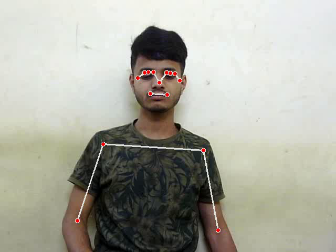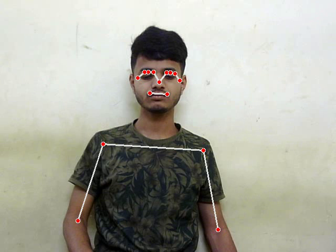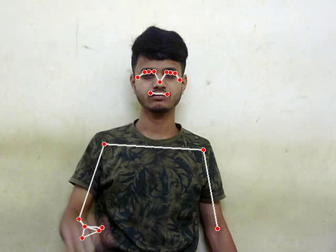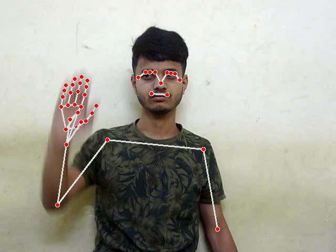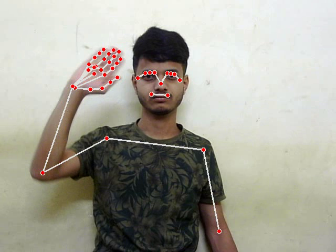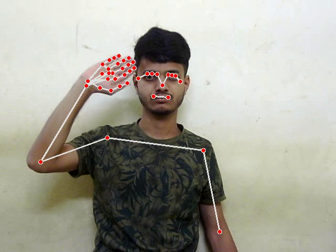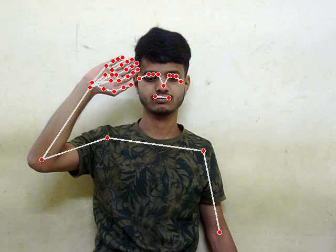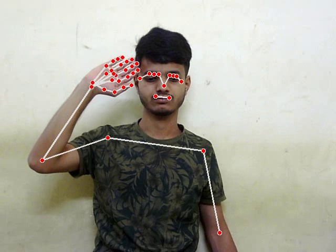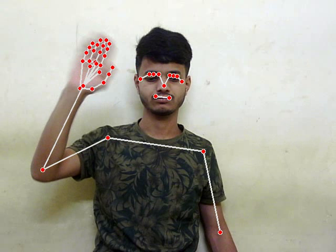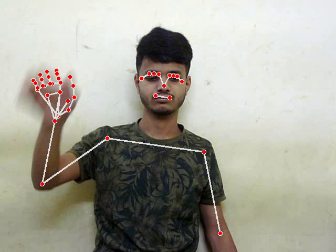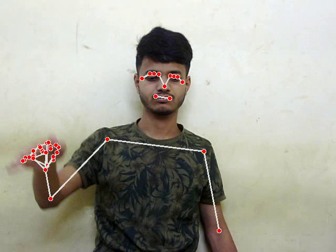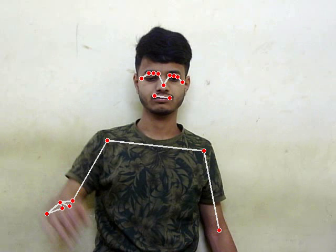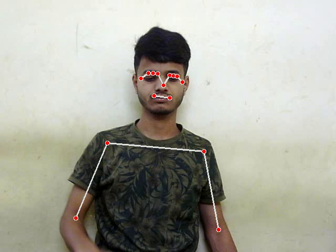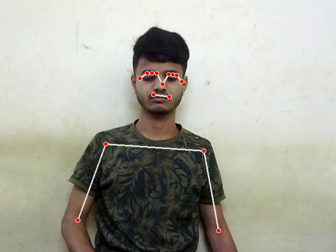hello